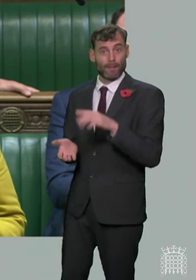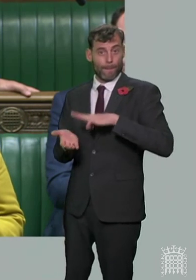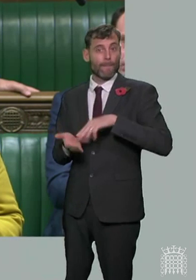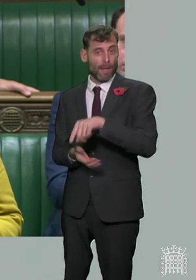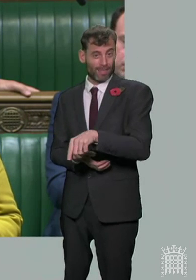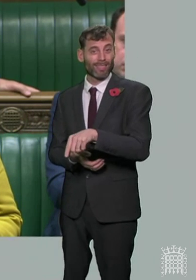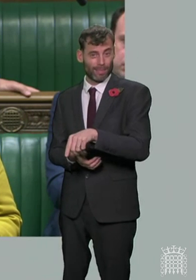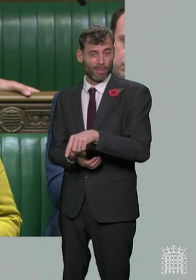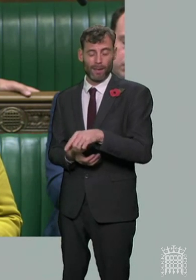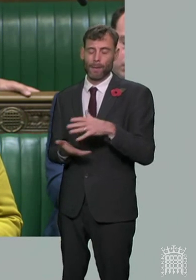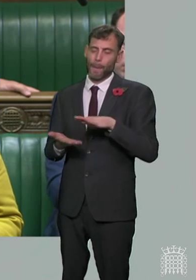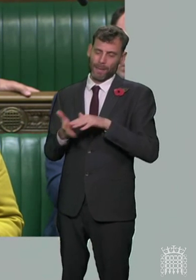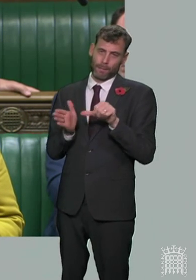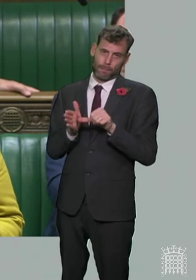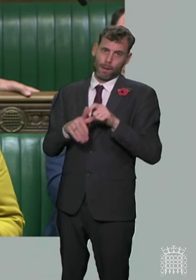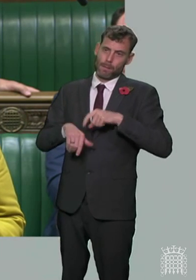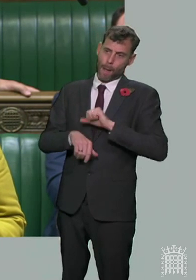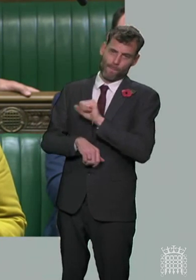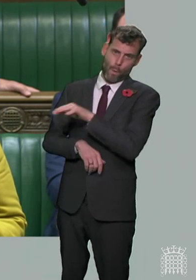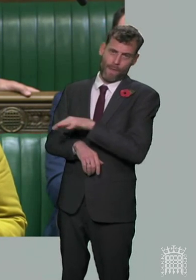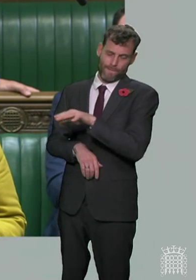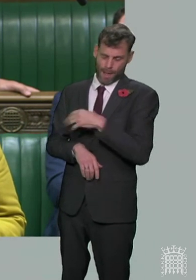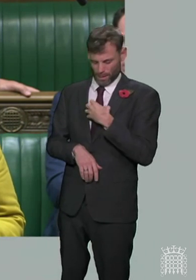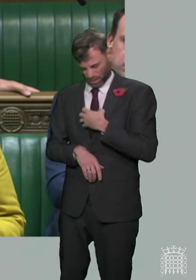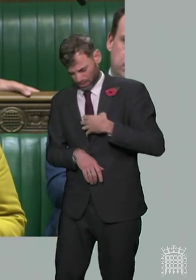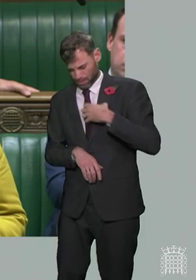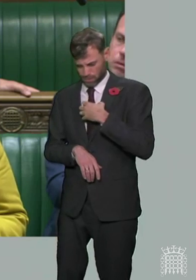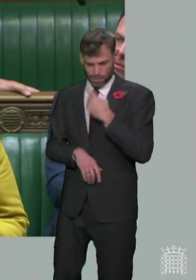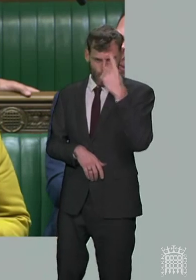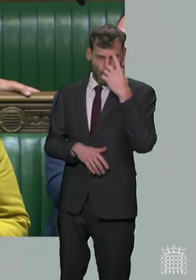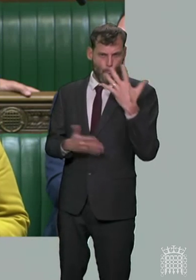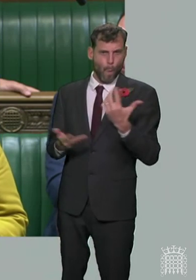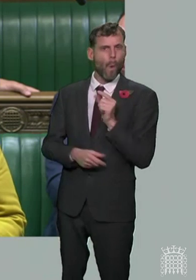It will undoubtedly be an exceptionally painful event for the entire Lee family.